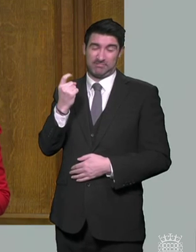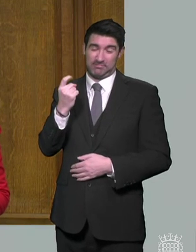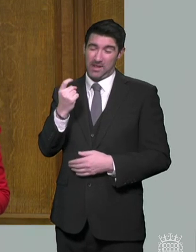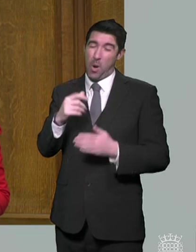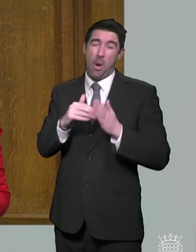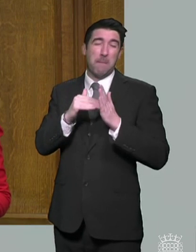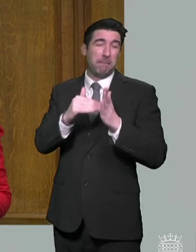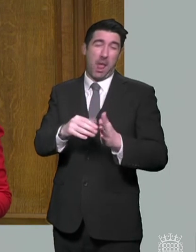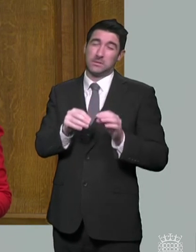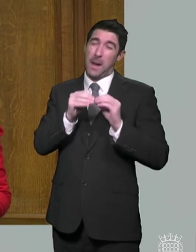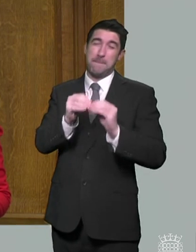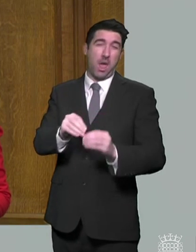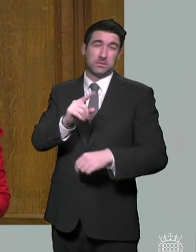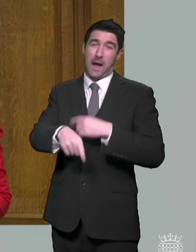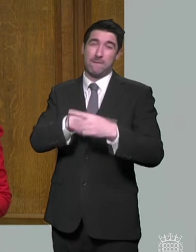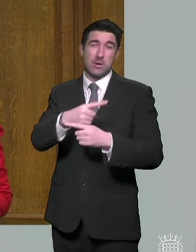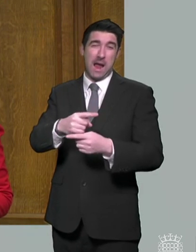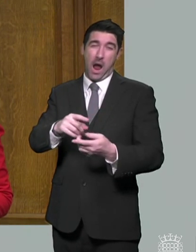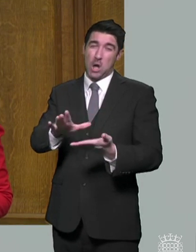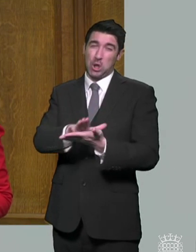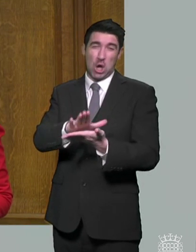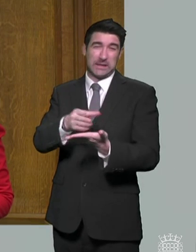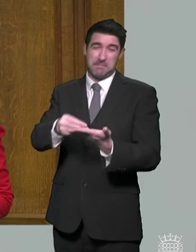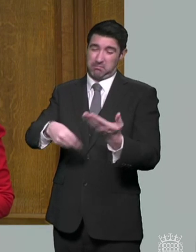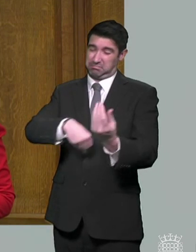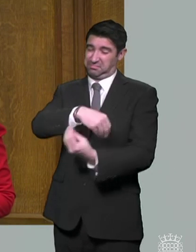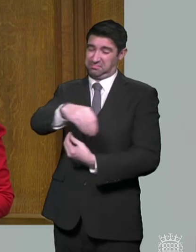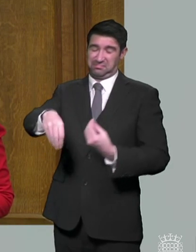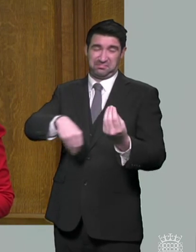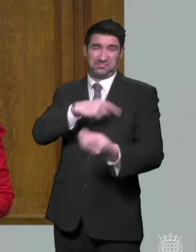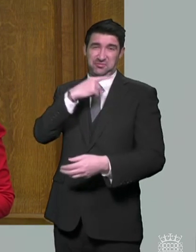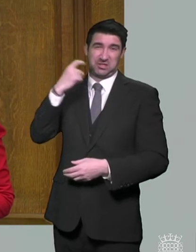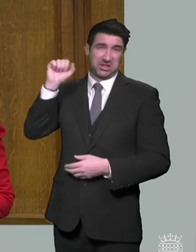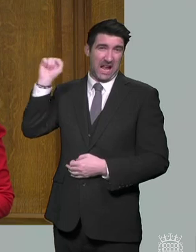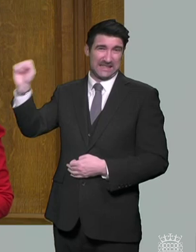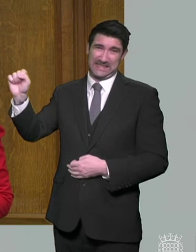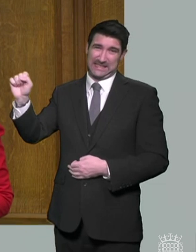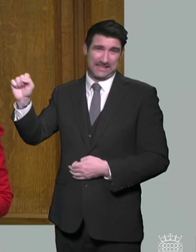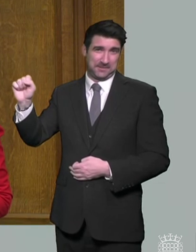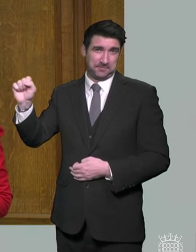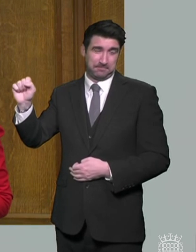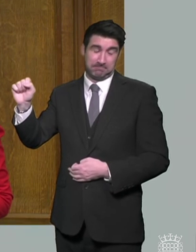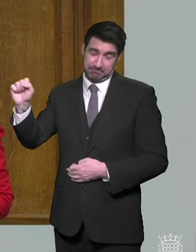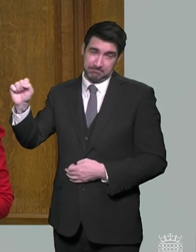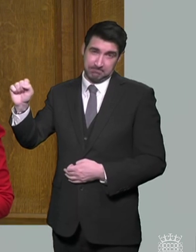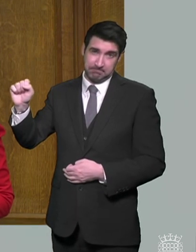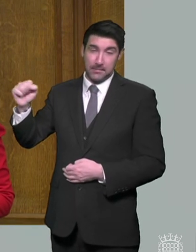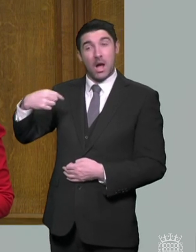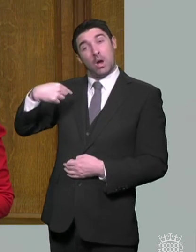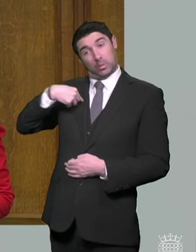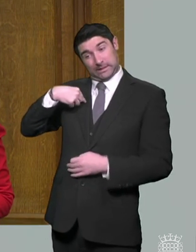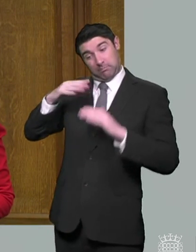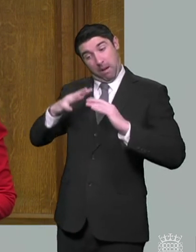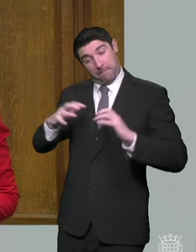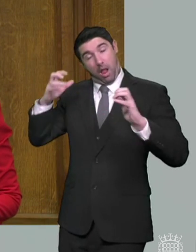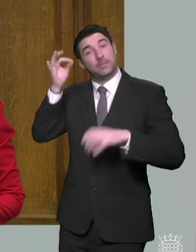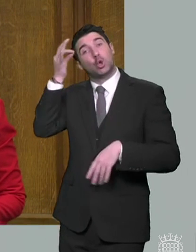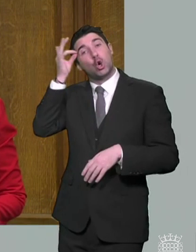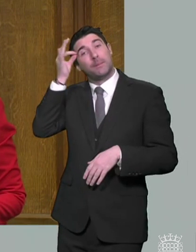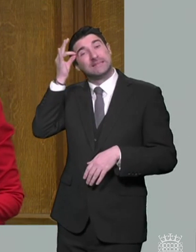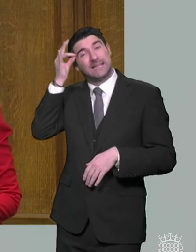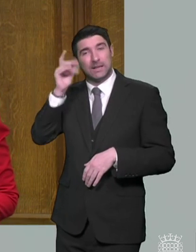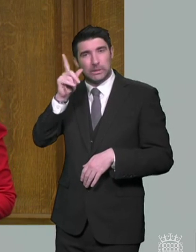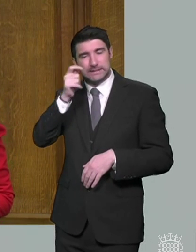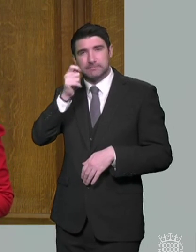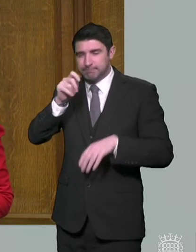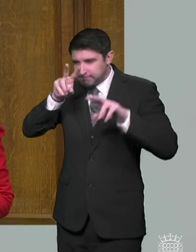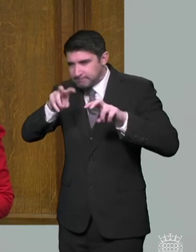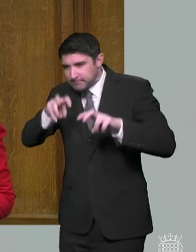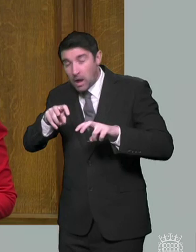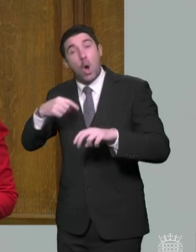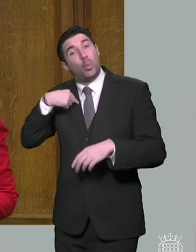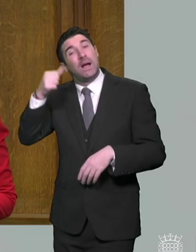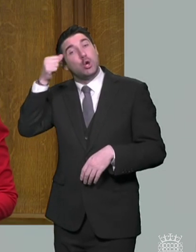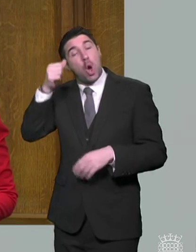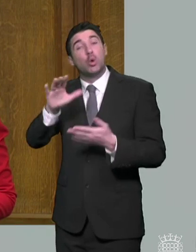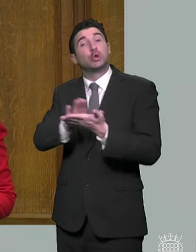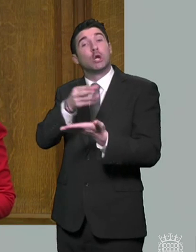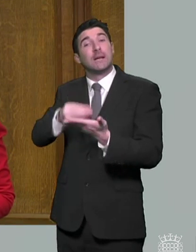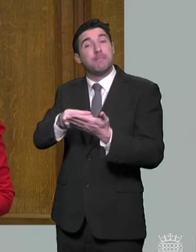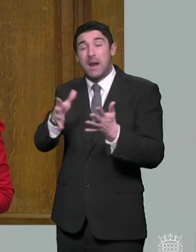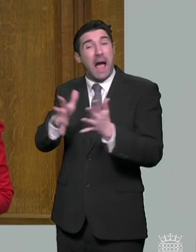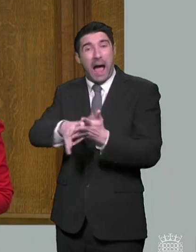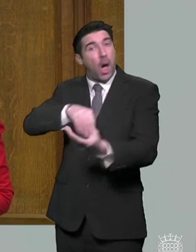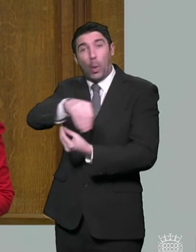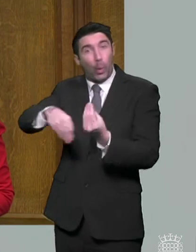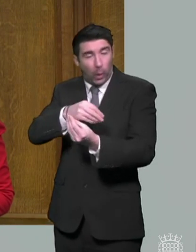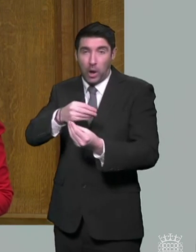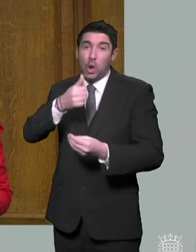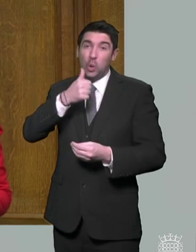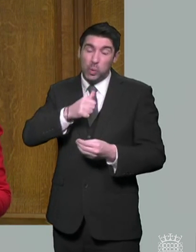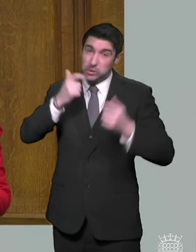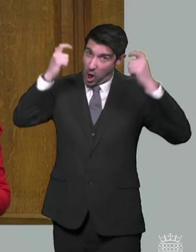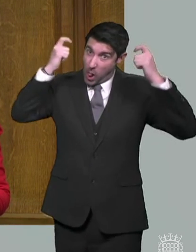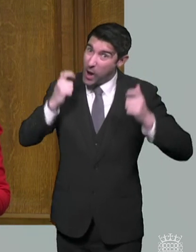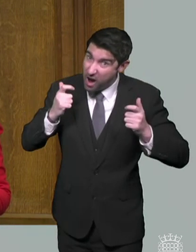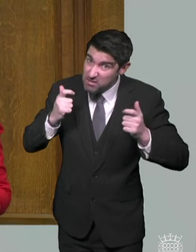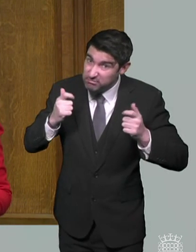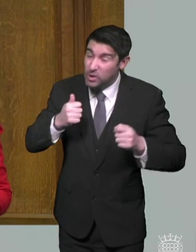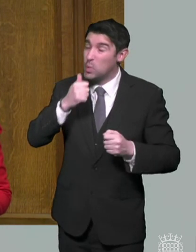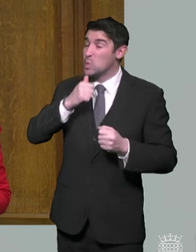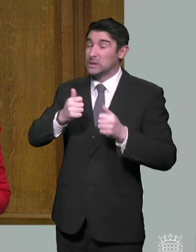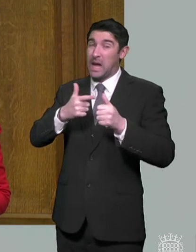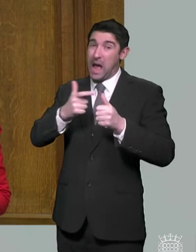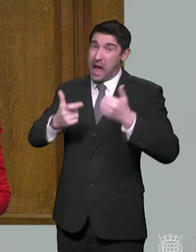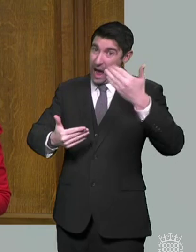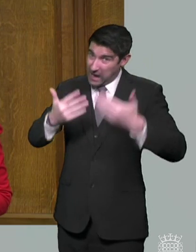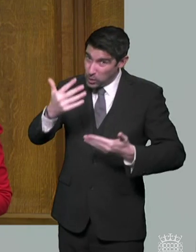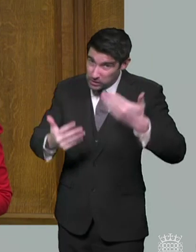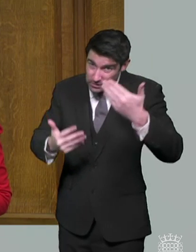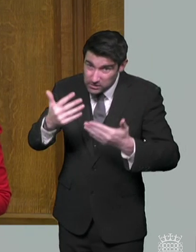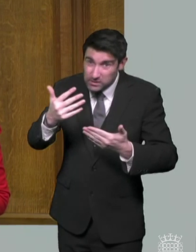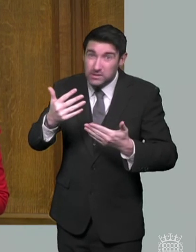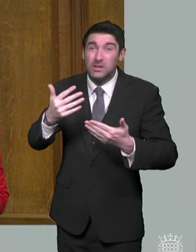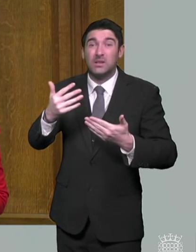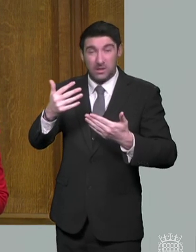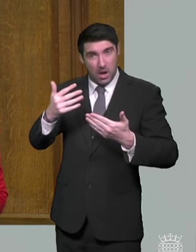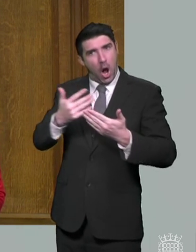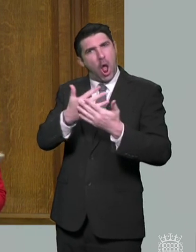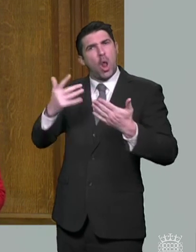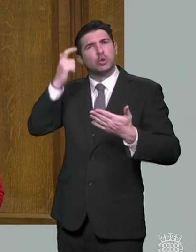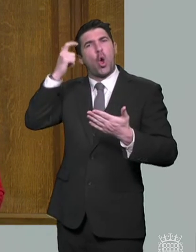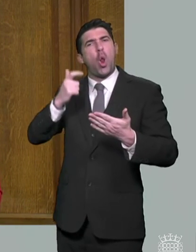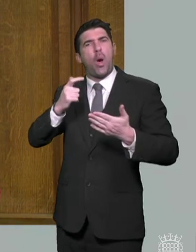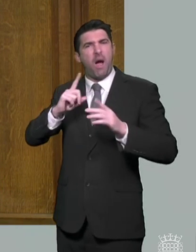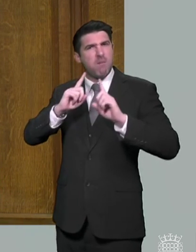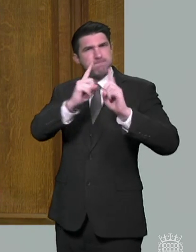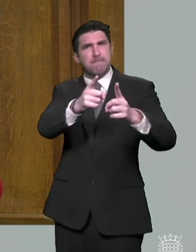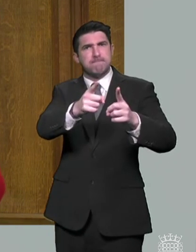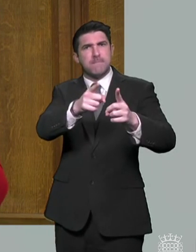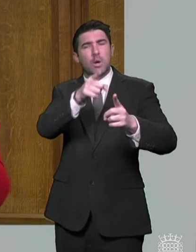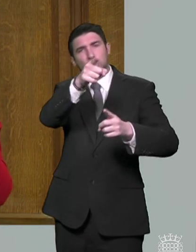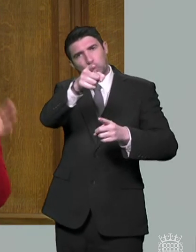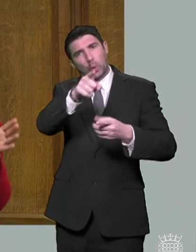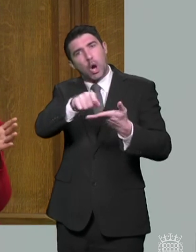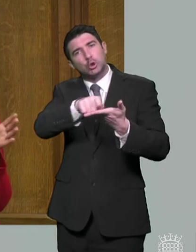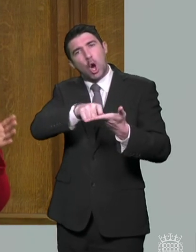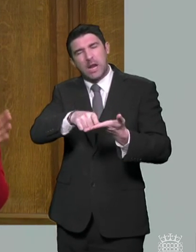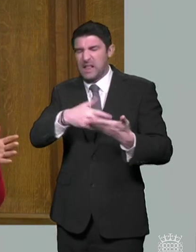The scale of that corruption could not happen without what the Intelligence and Security Committee describes as the “enablers”—the lawyers, accountants, PR specialists and so on—including those who challenge our brave independent journalists for identifying them.